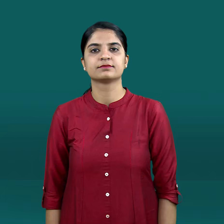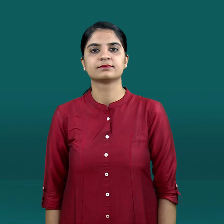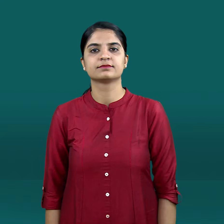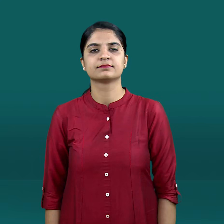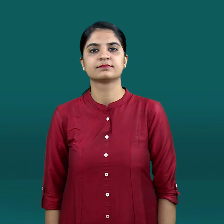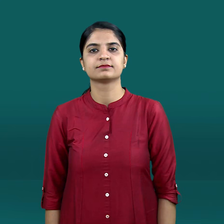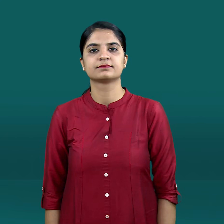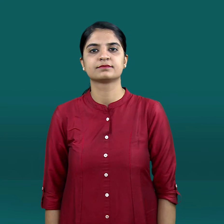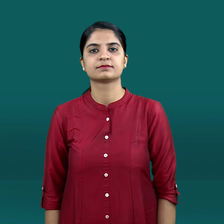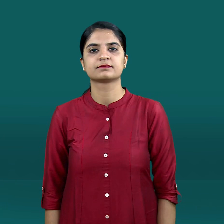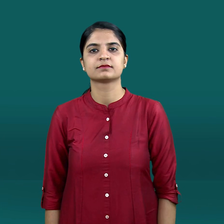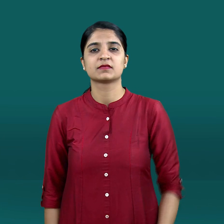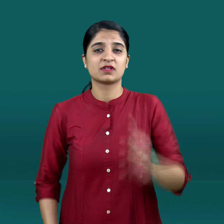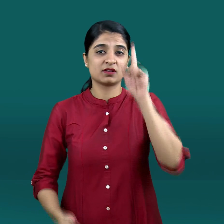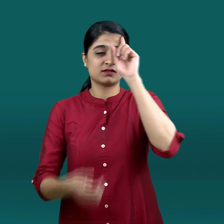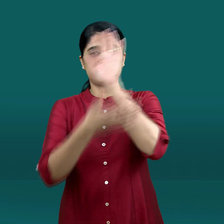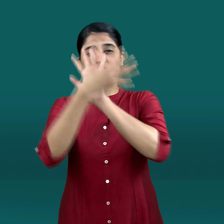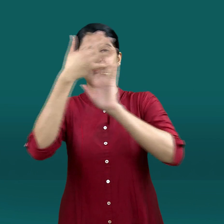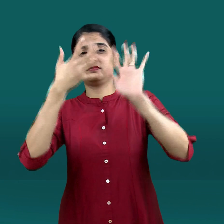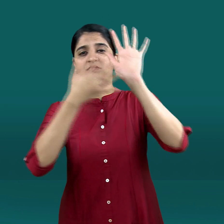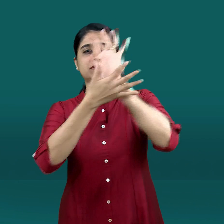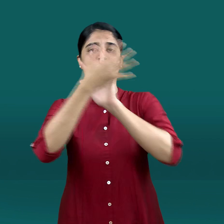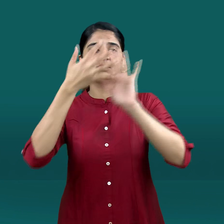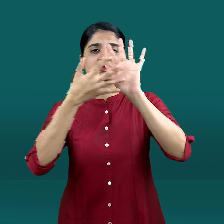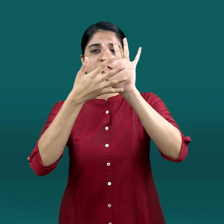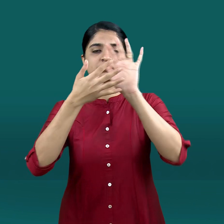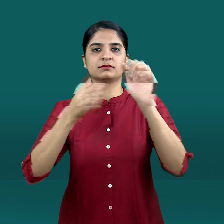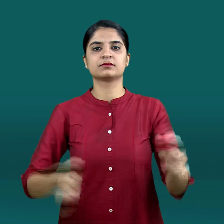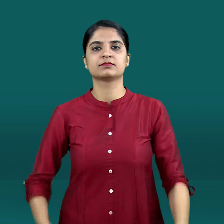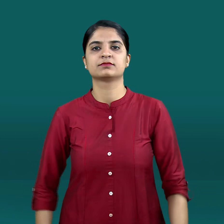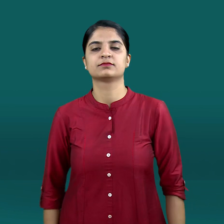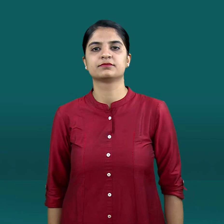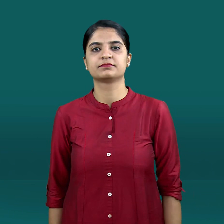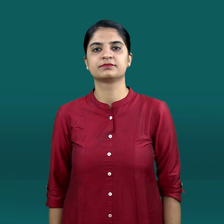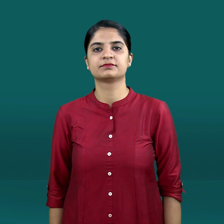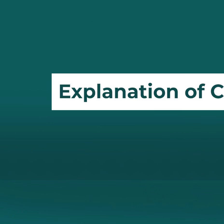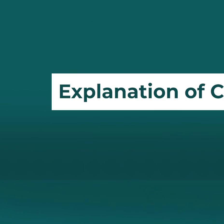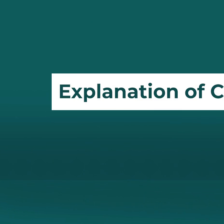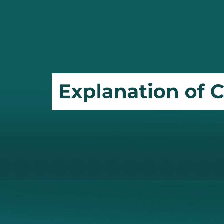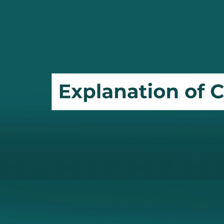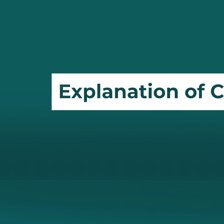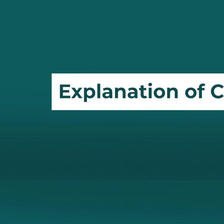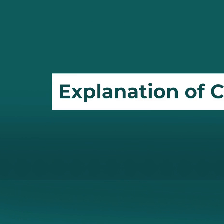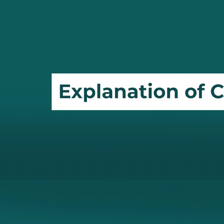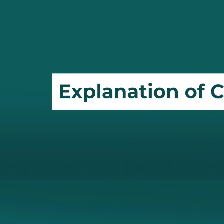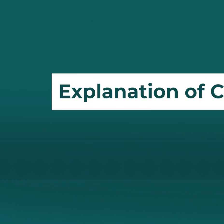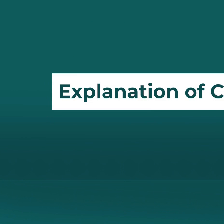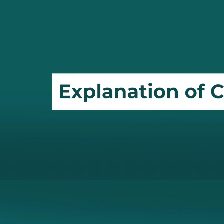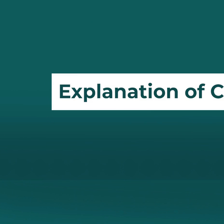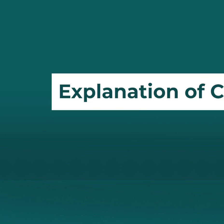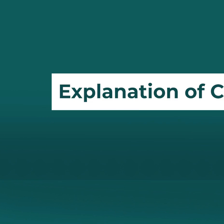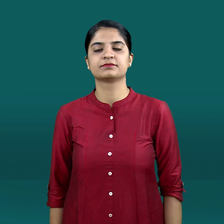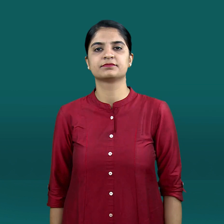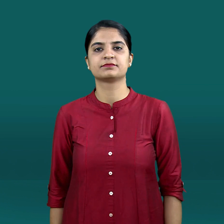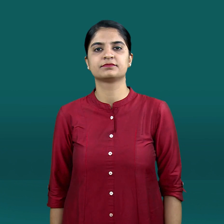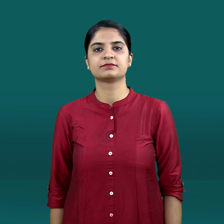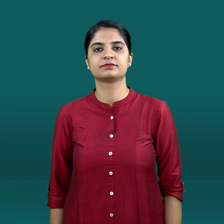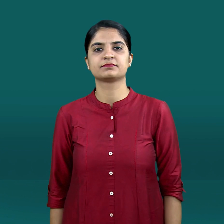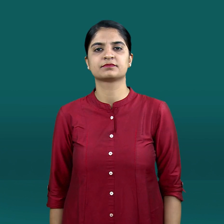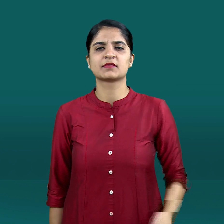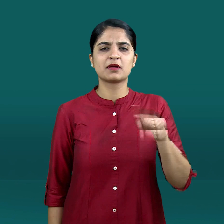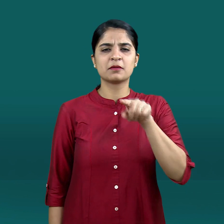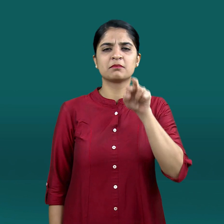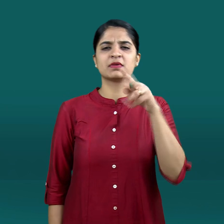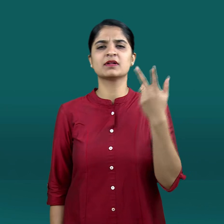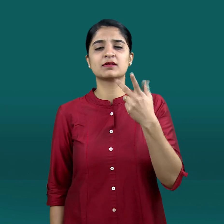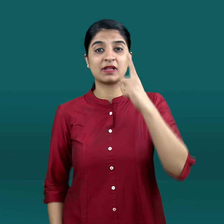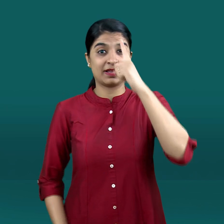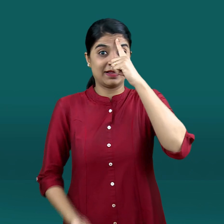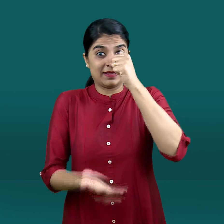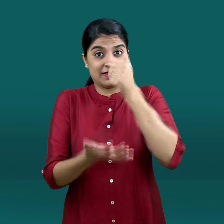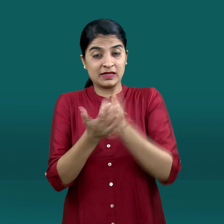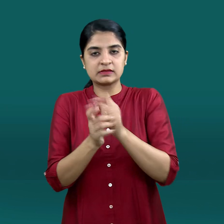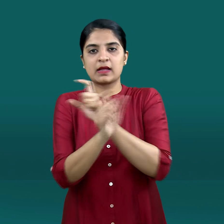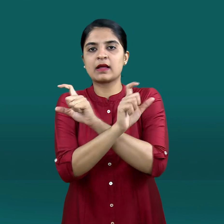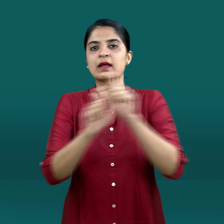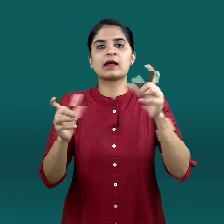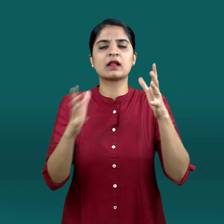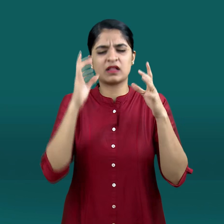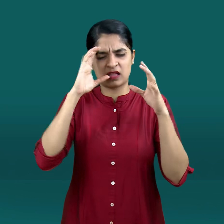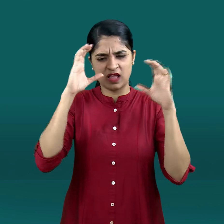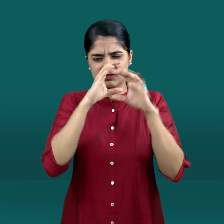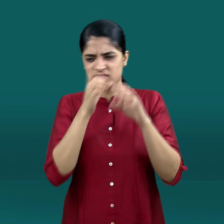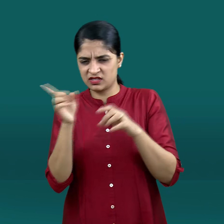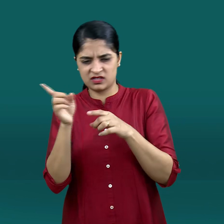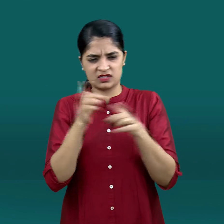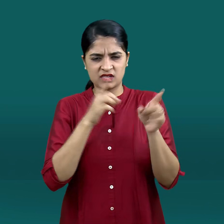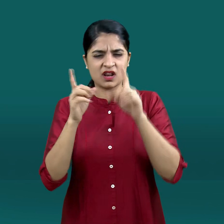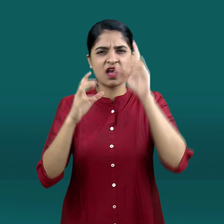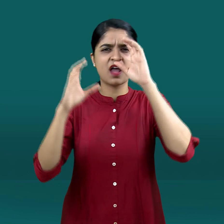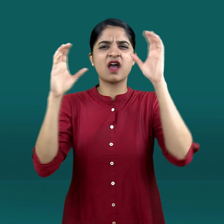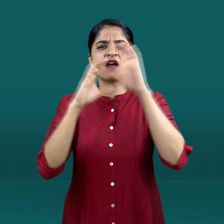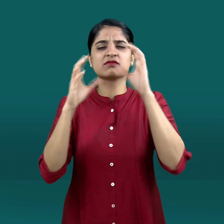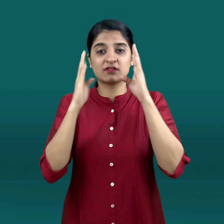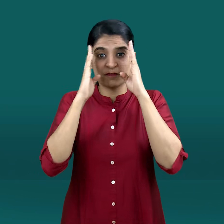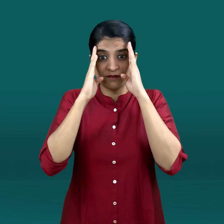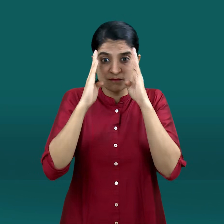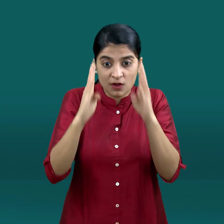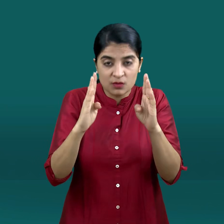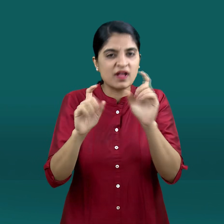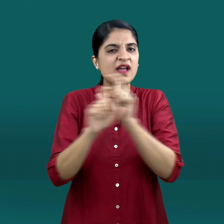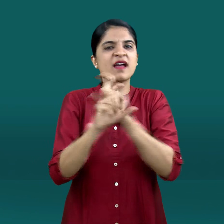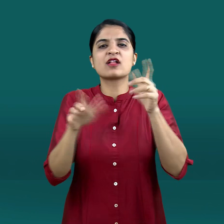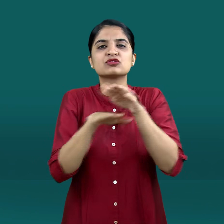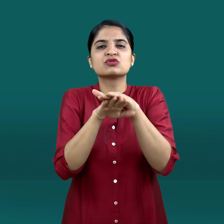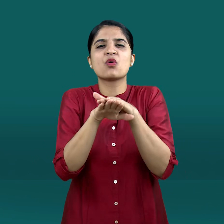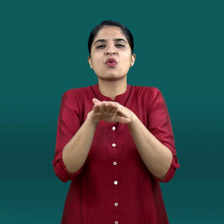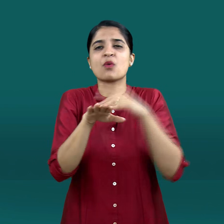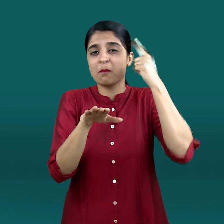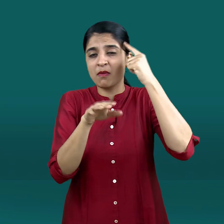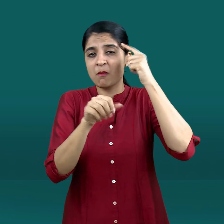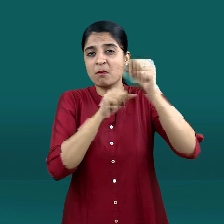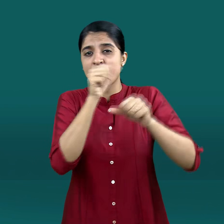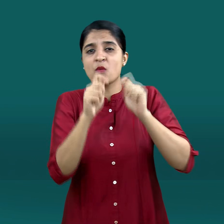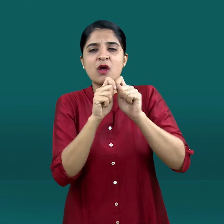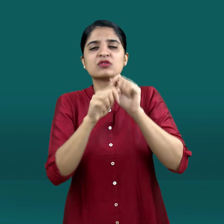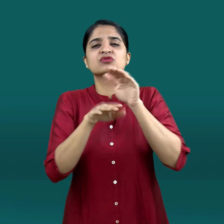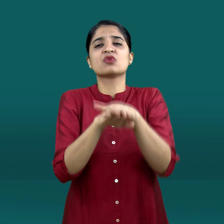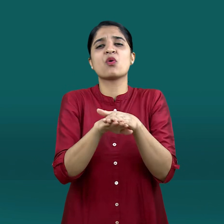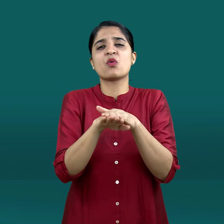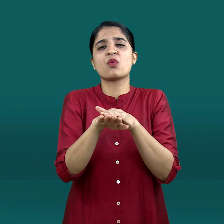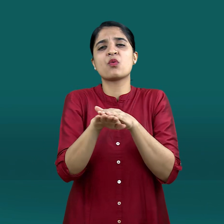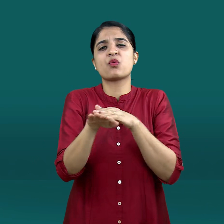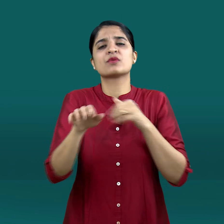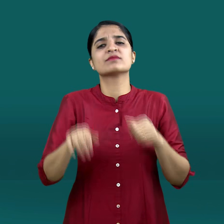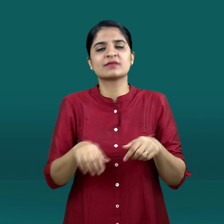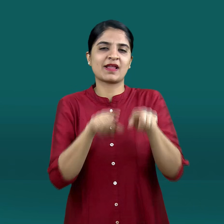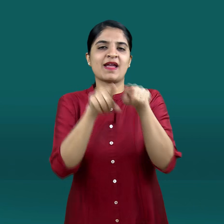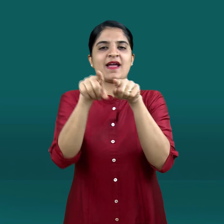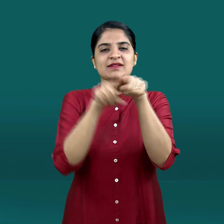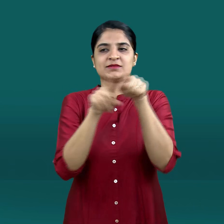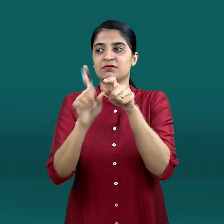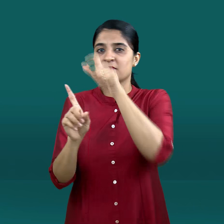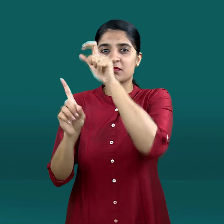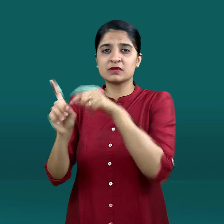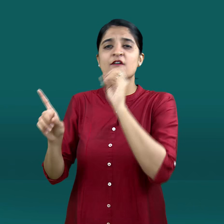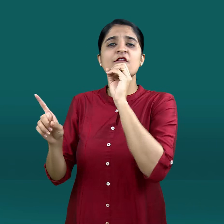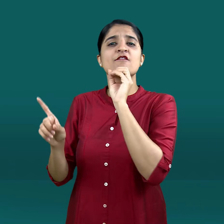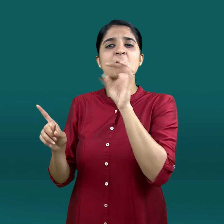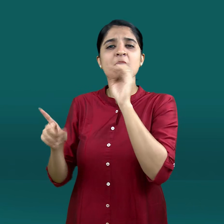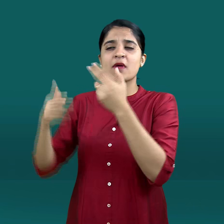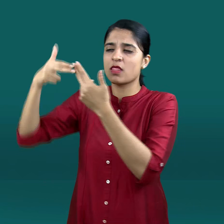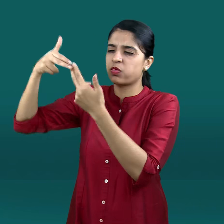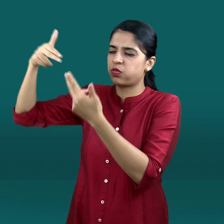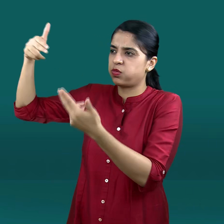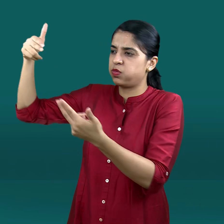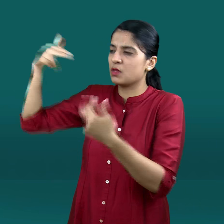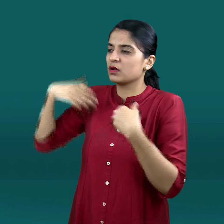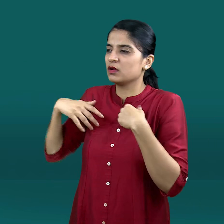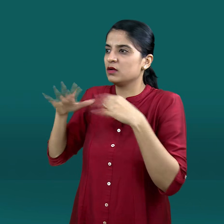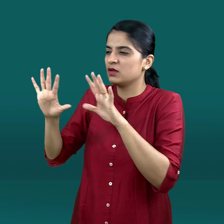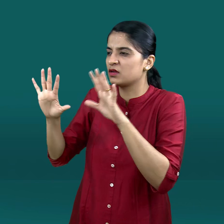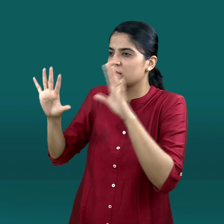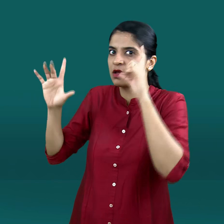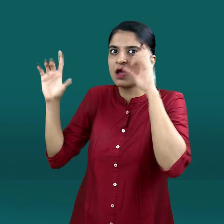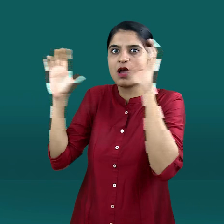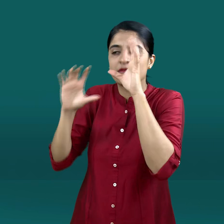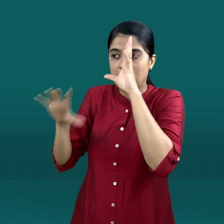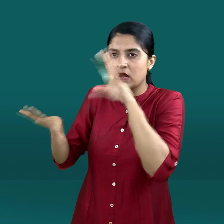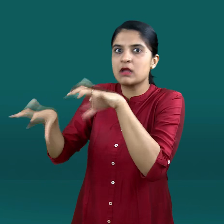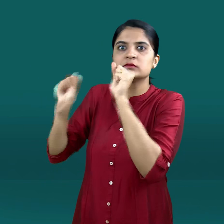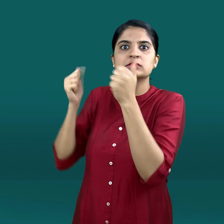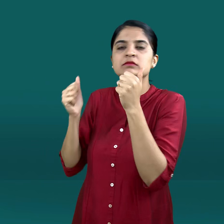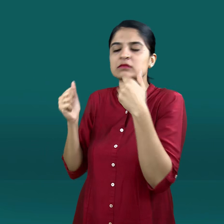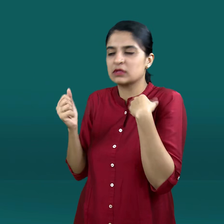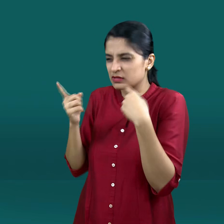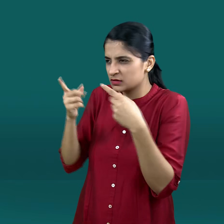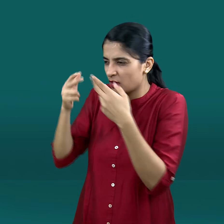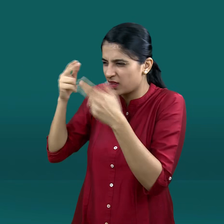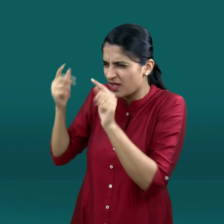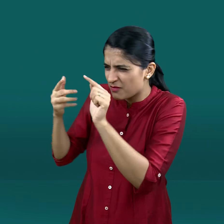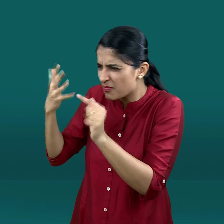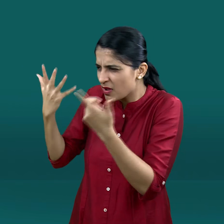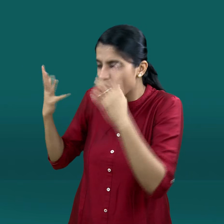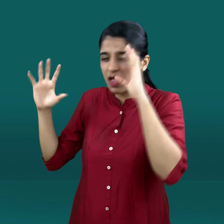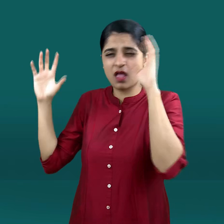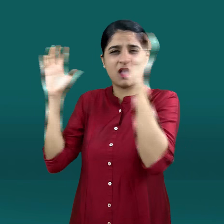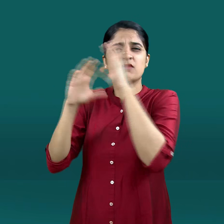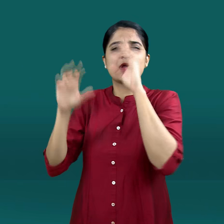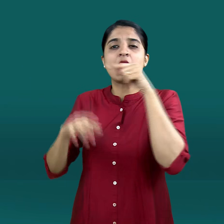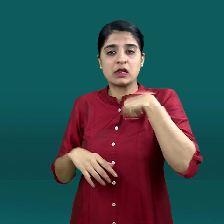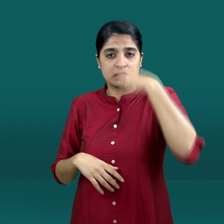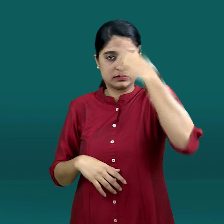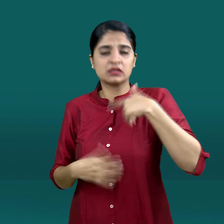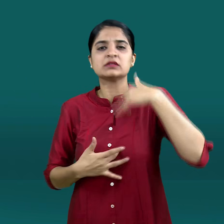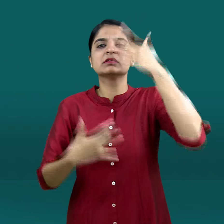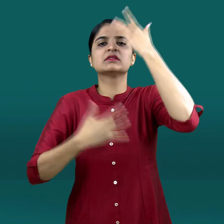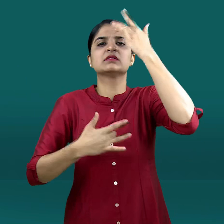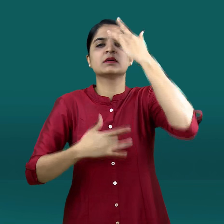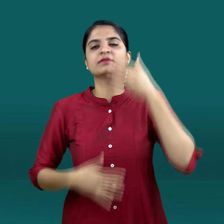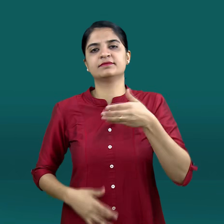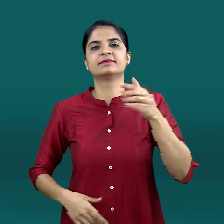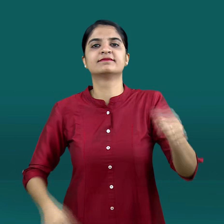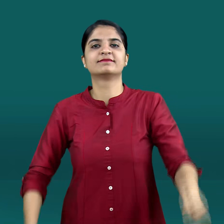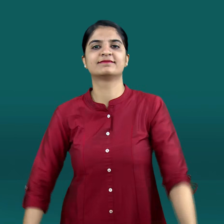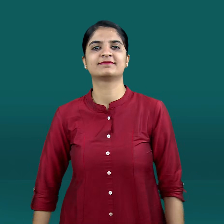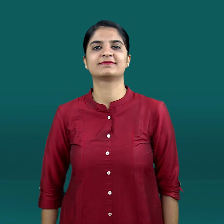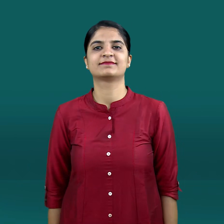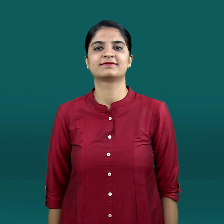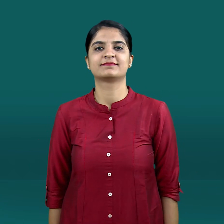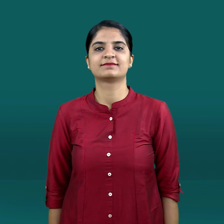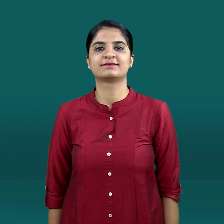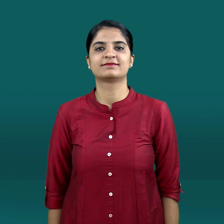Confused thoughts